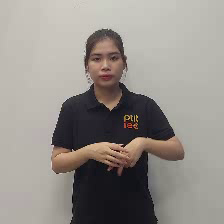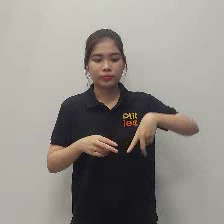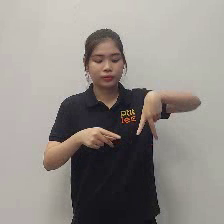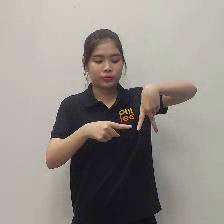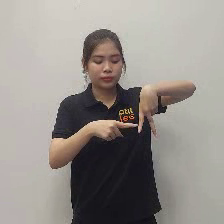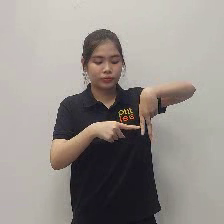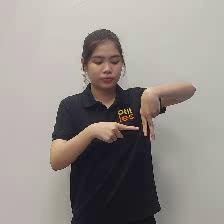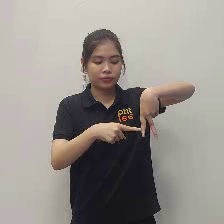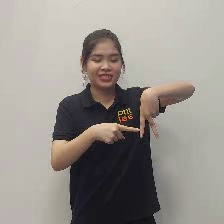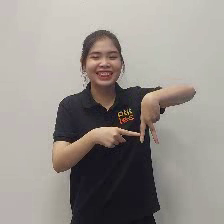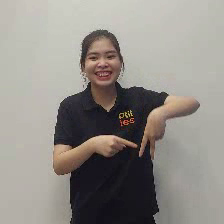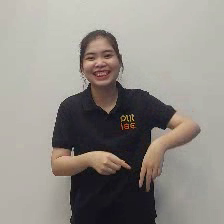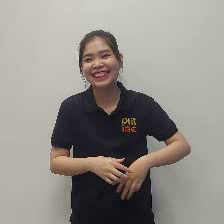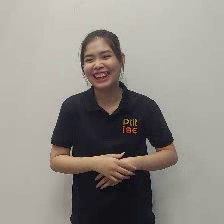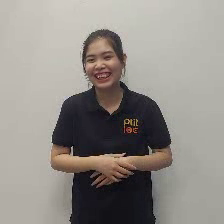Chân